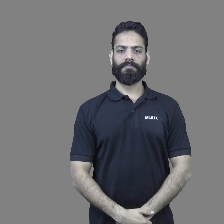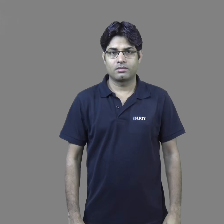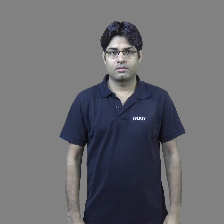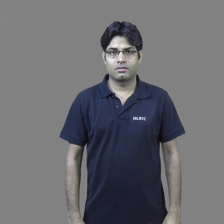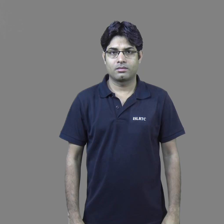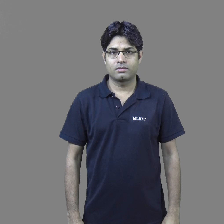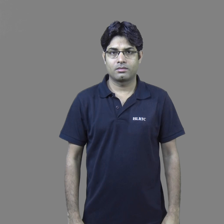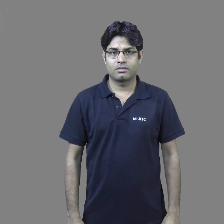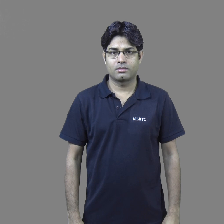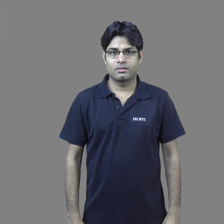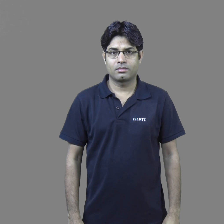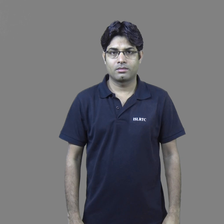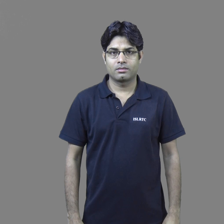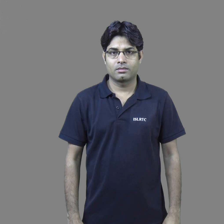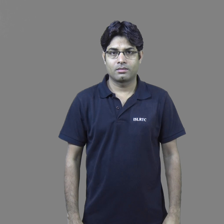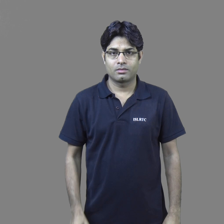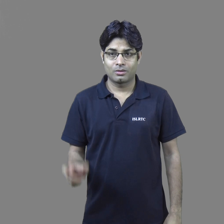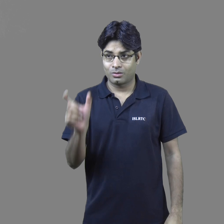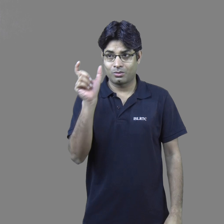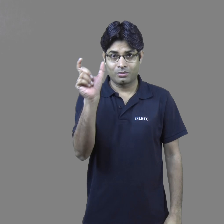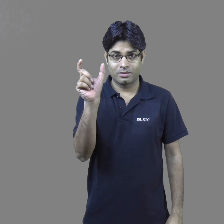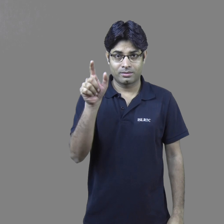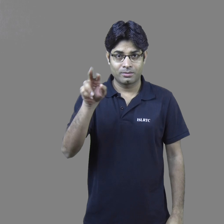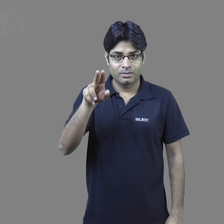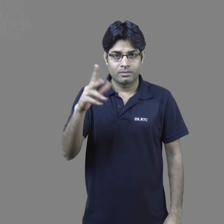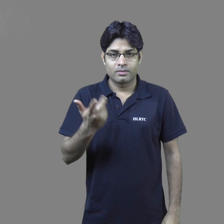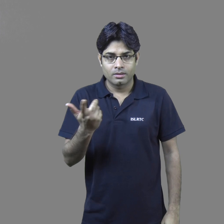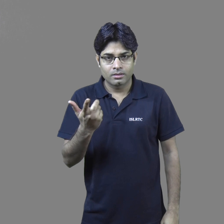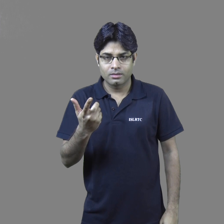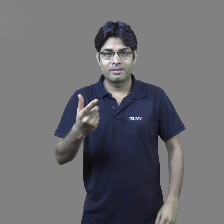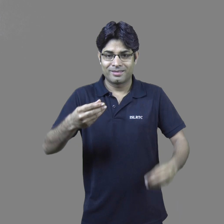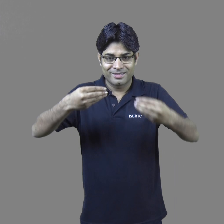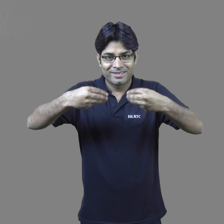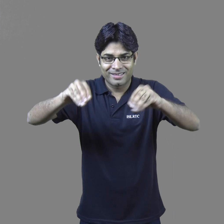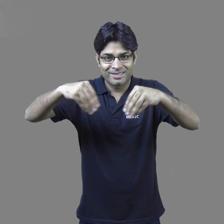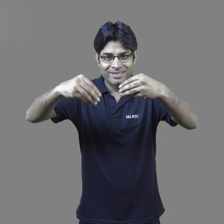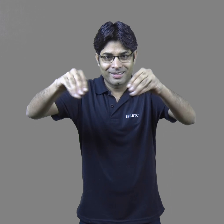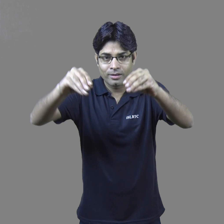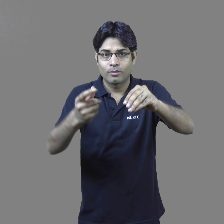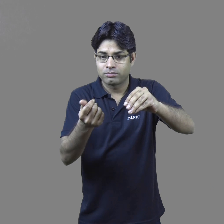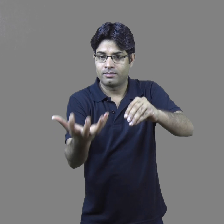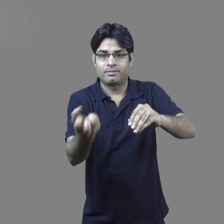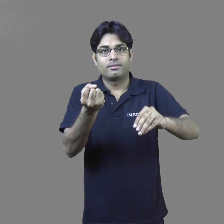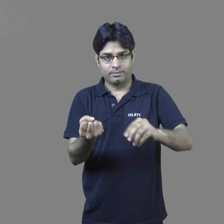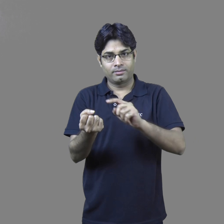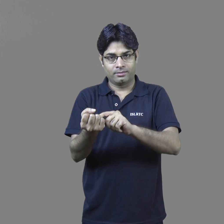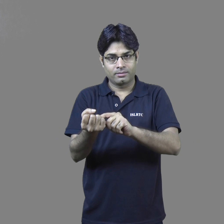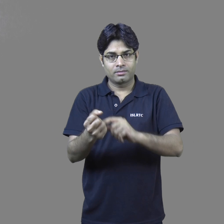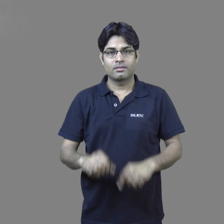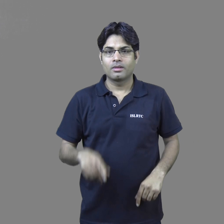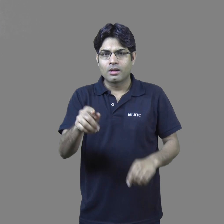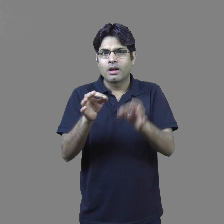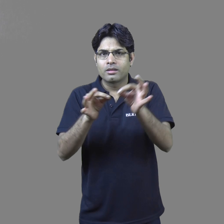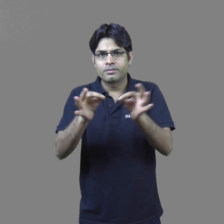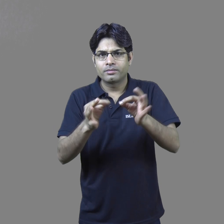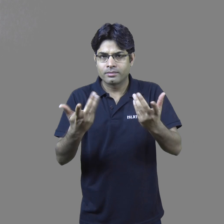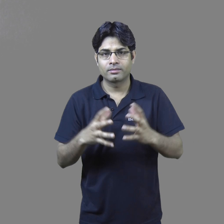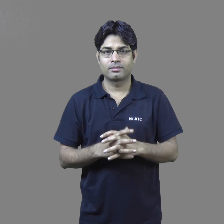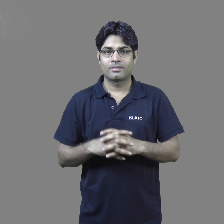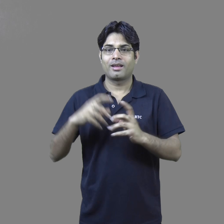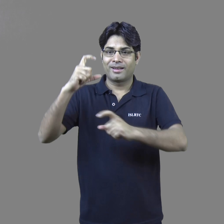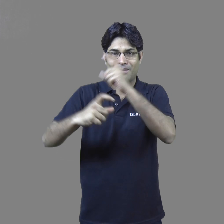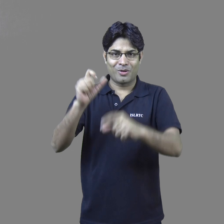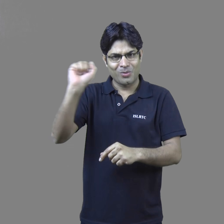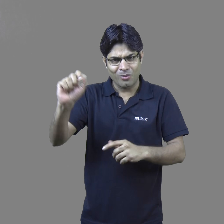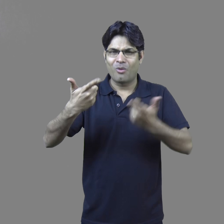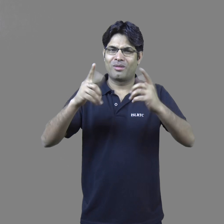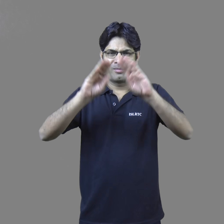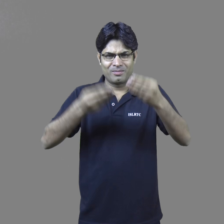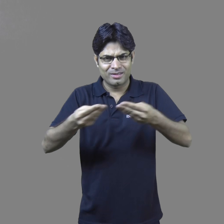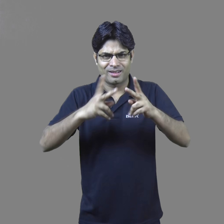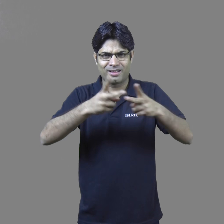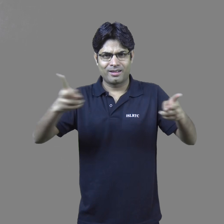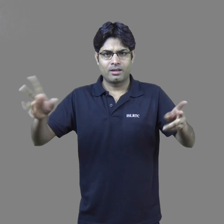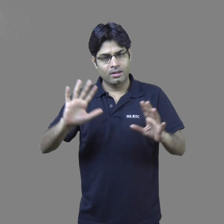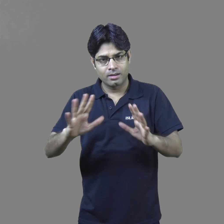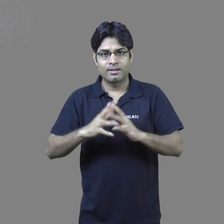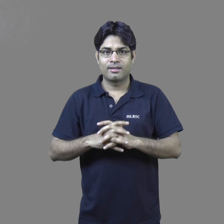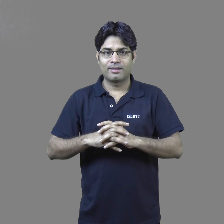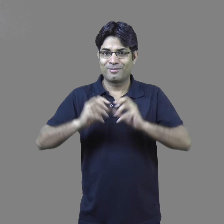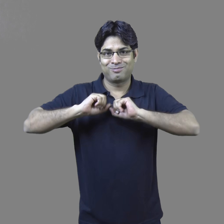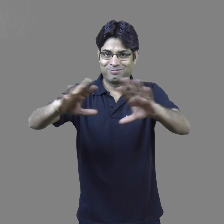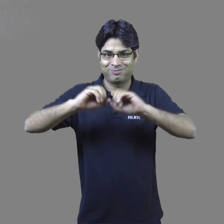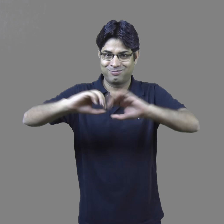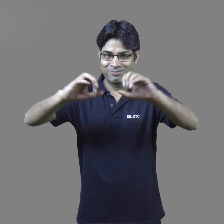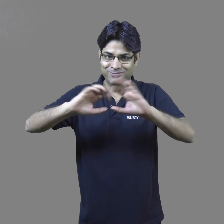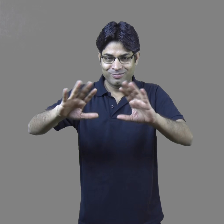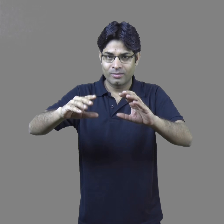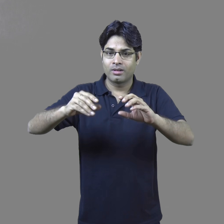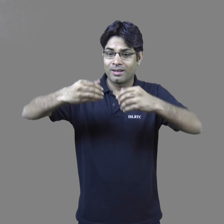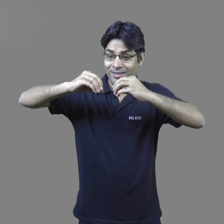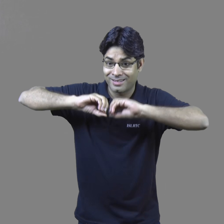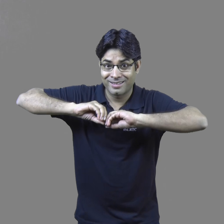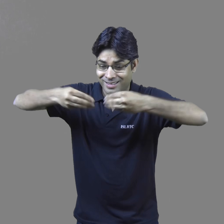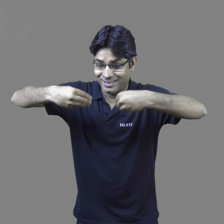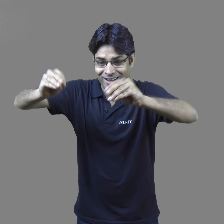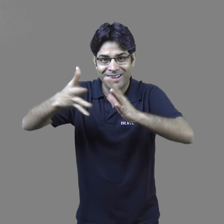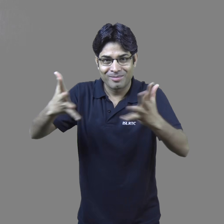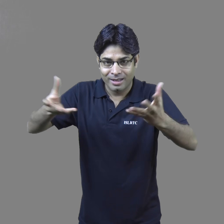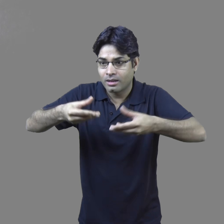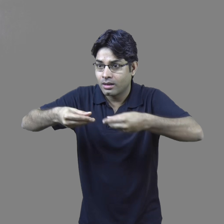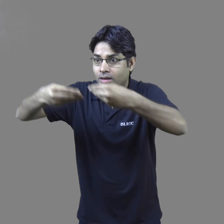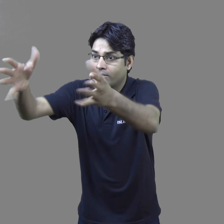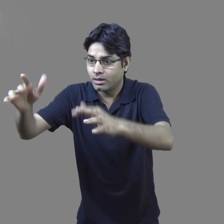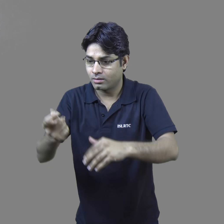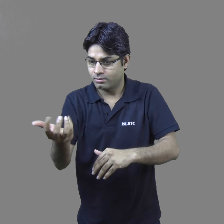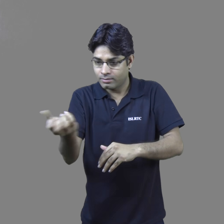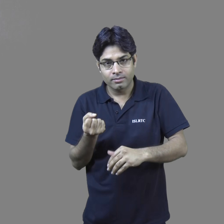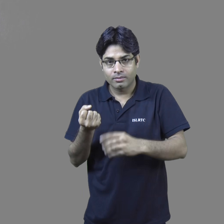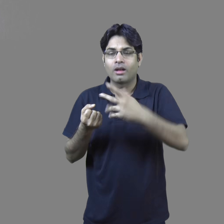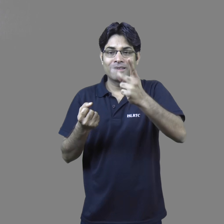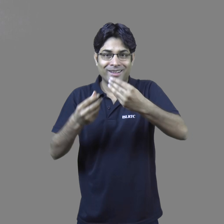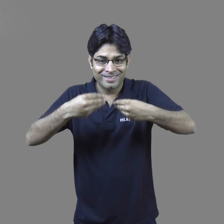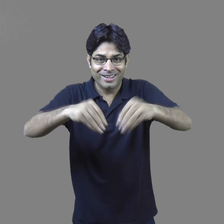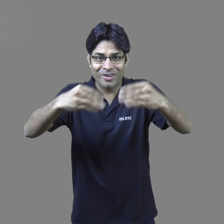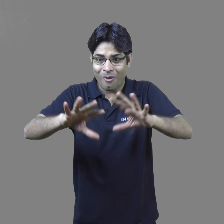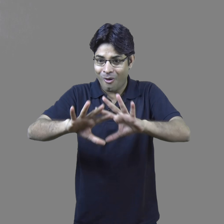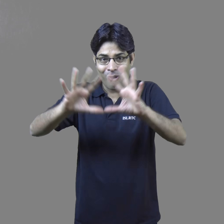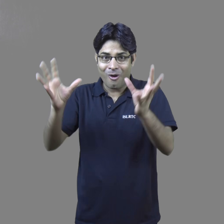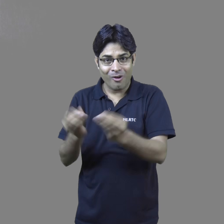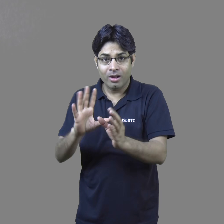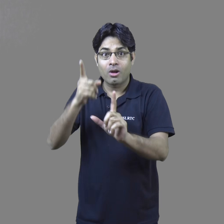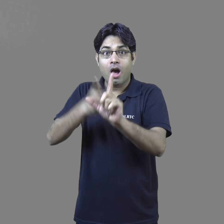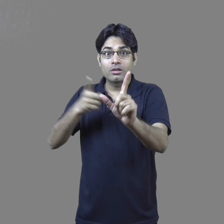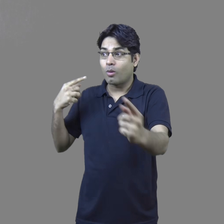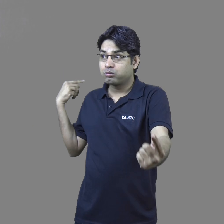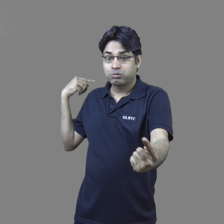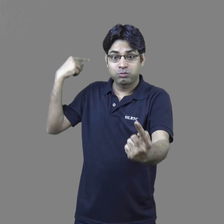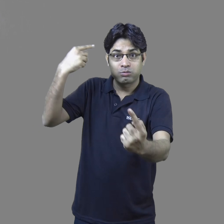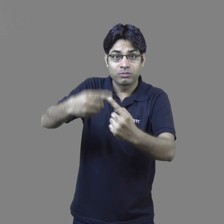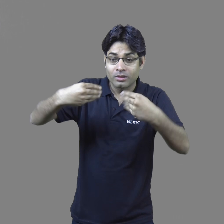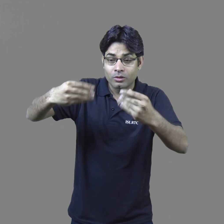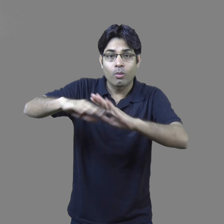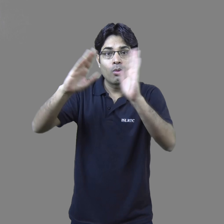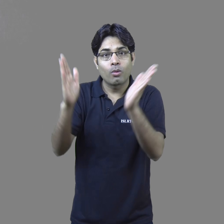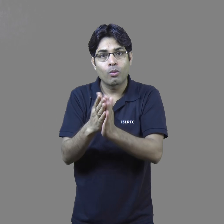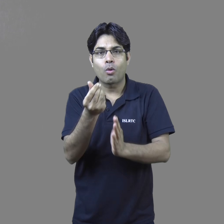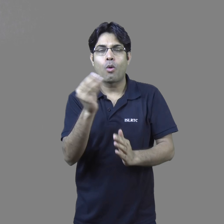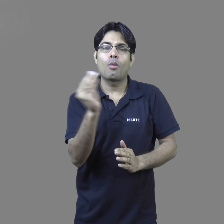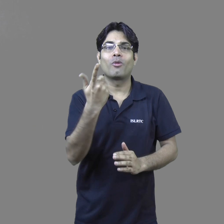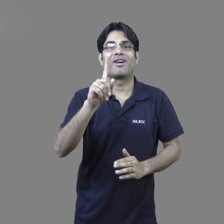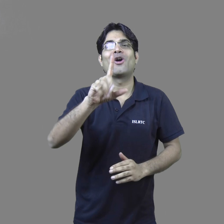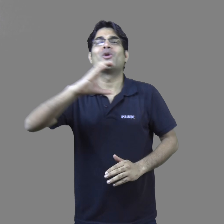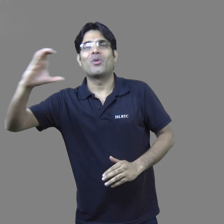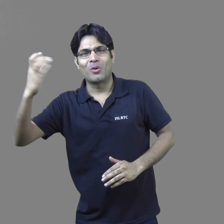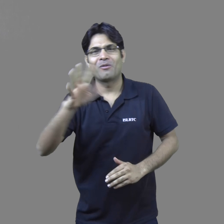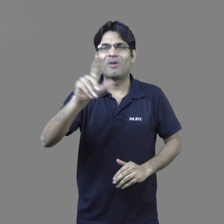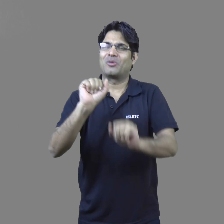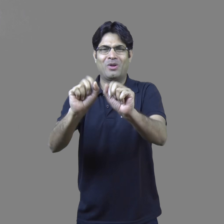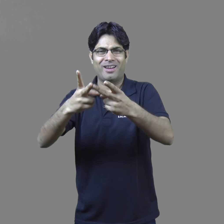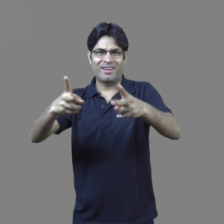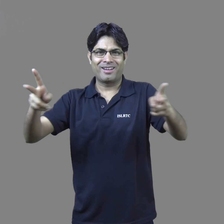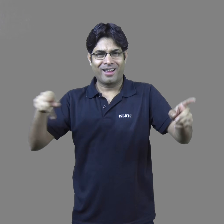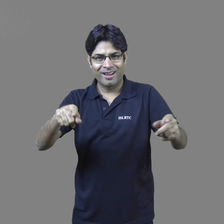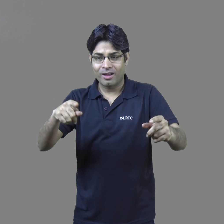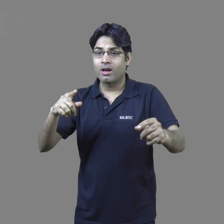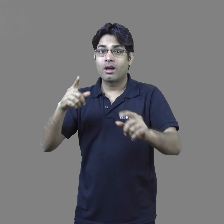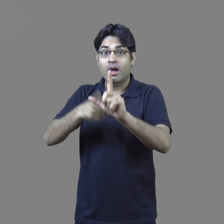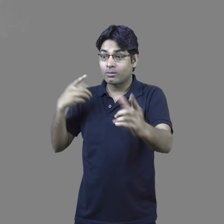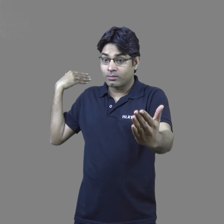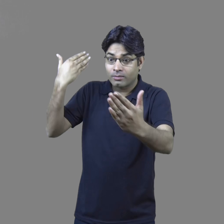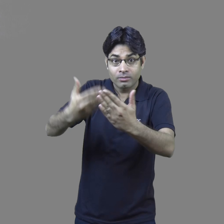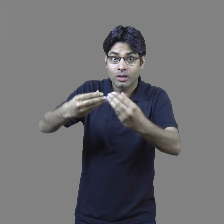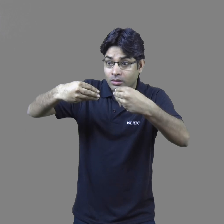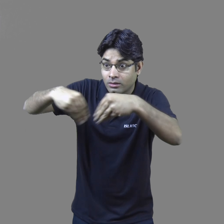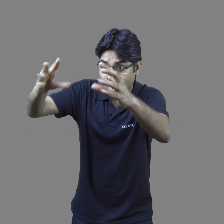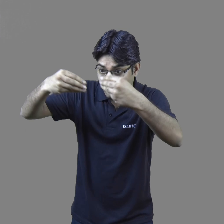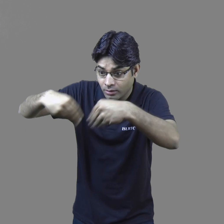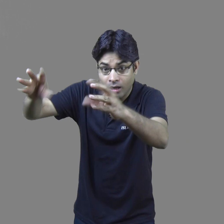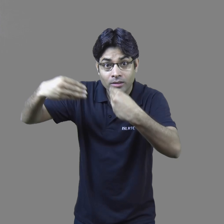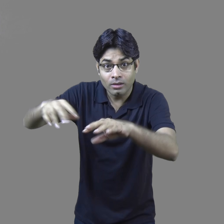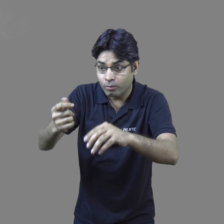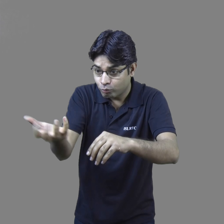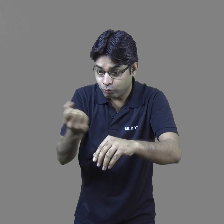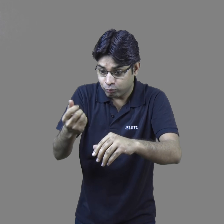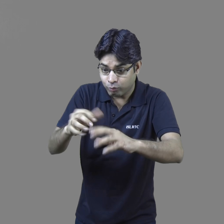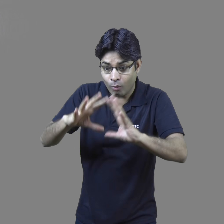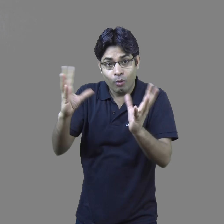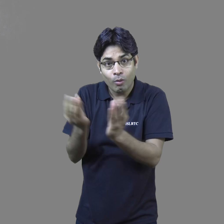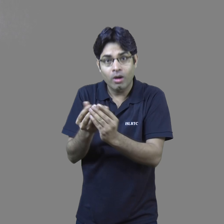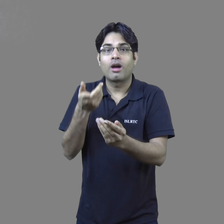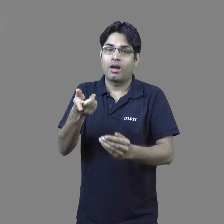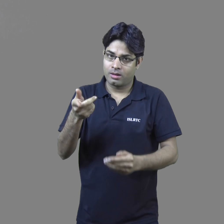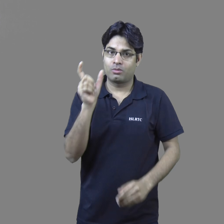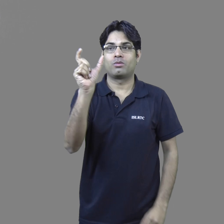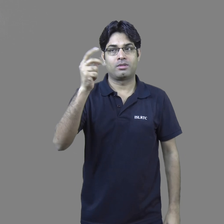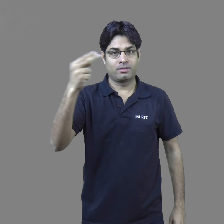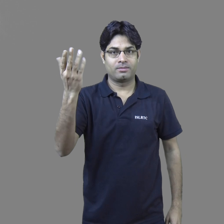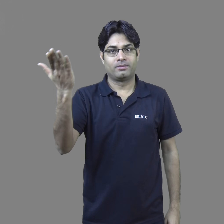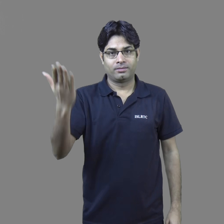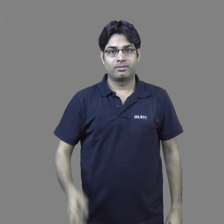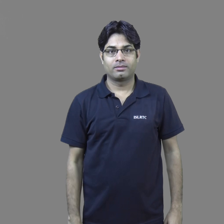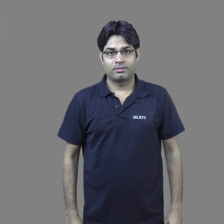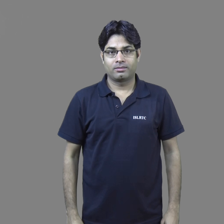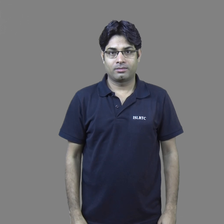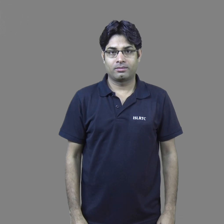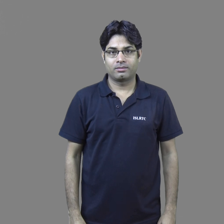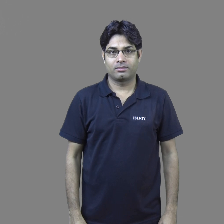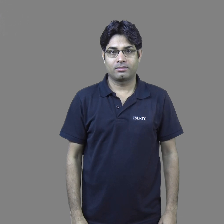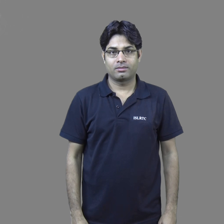Turnover